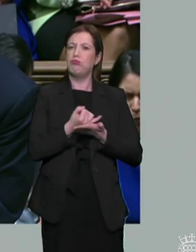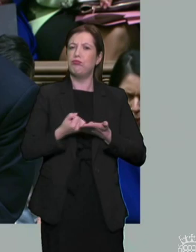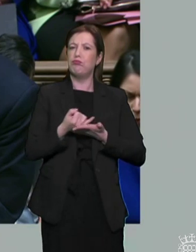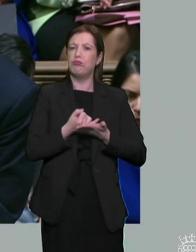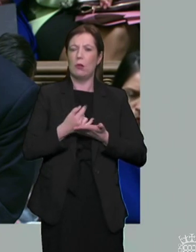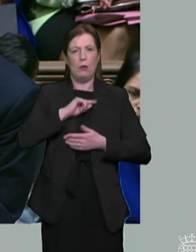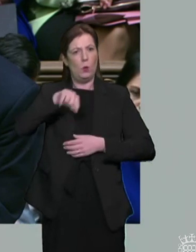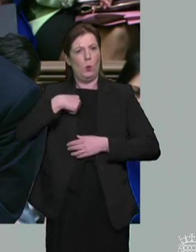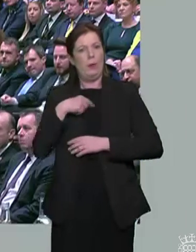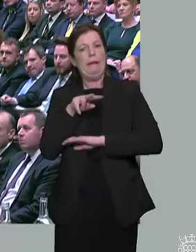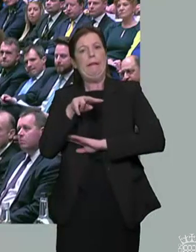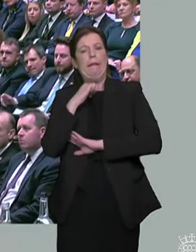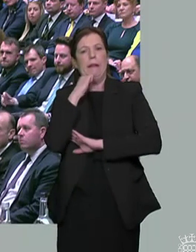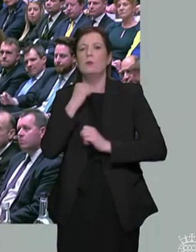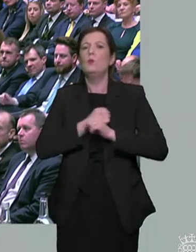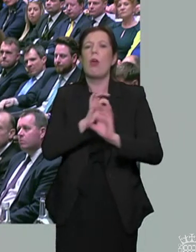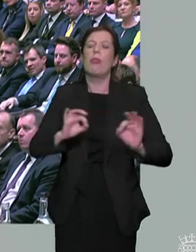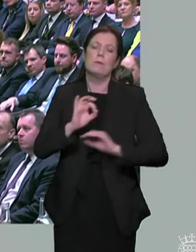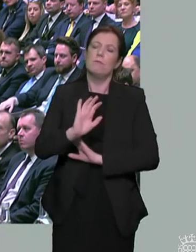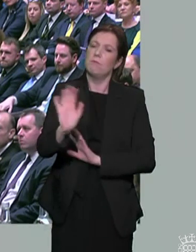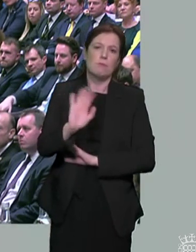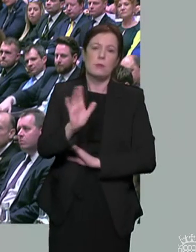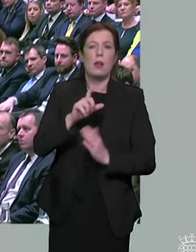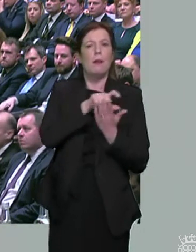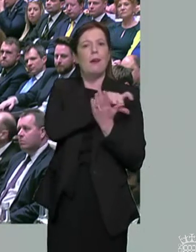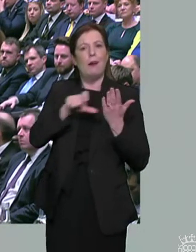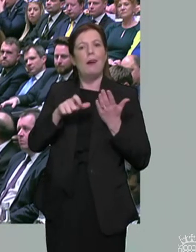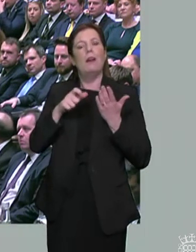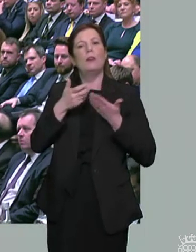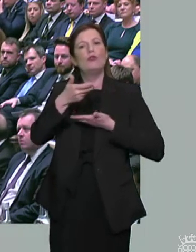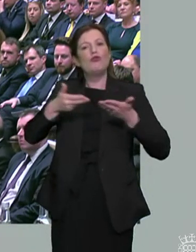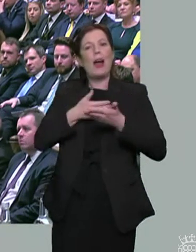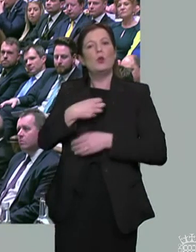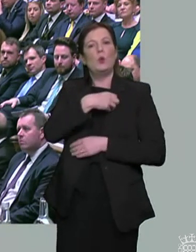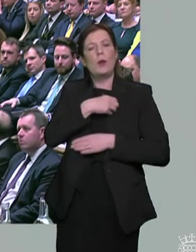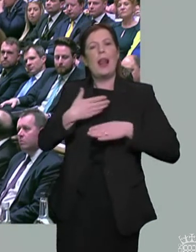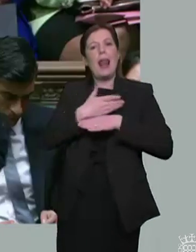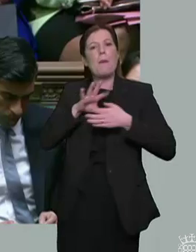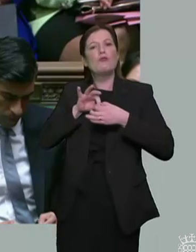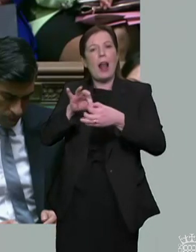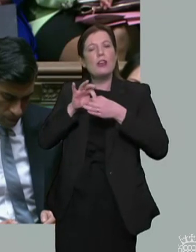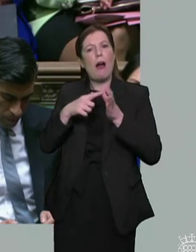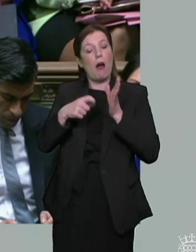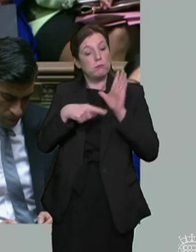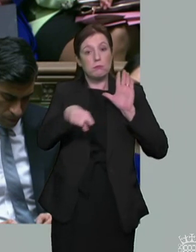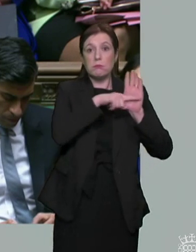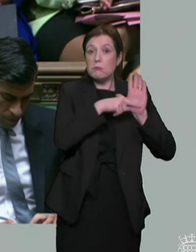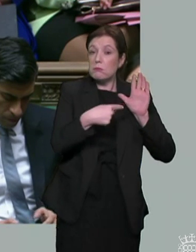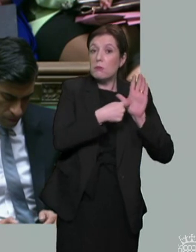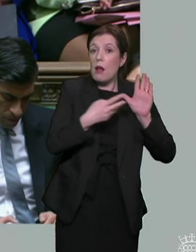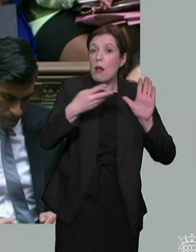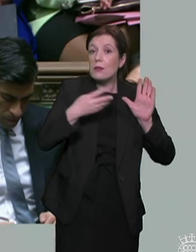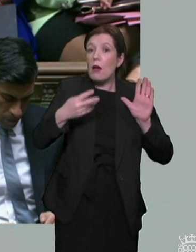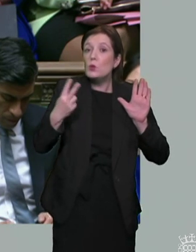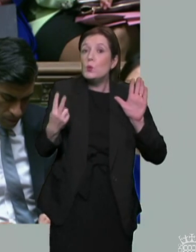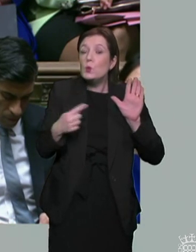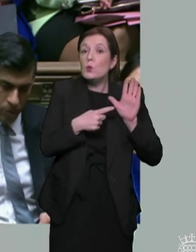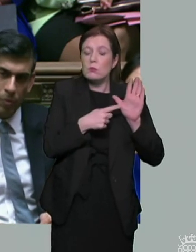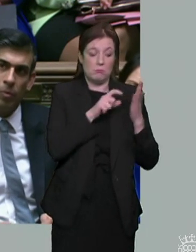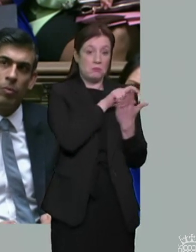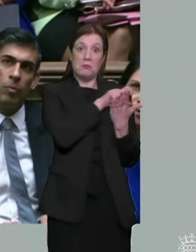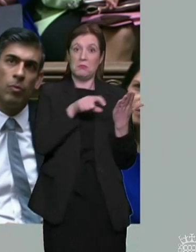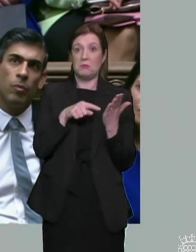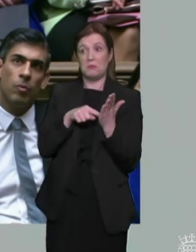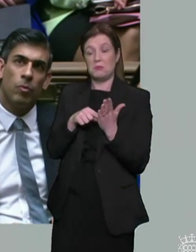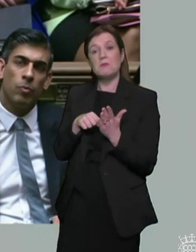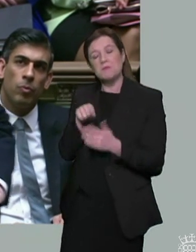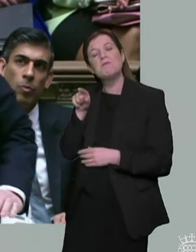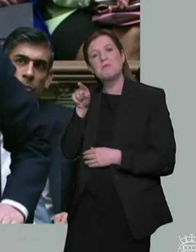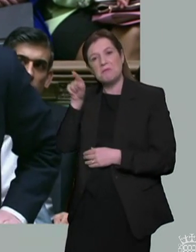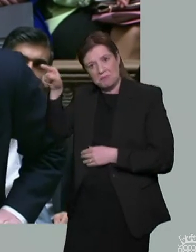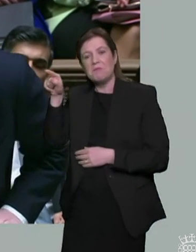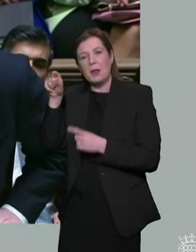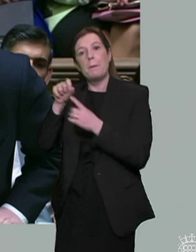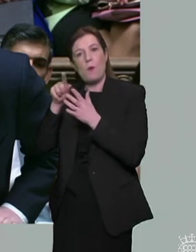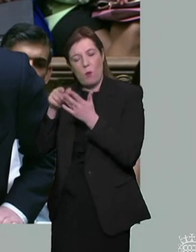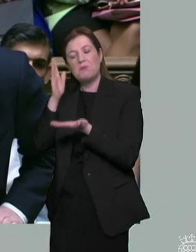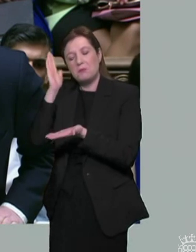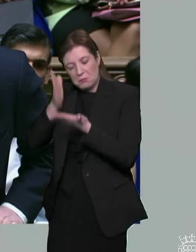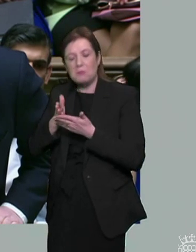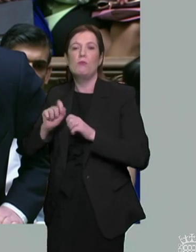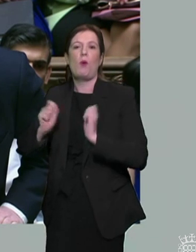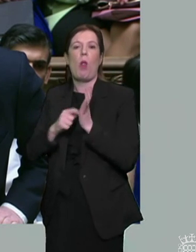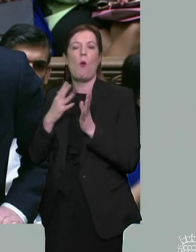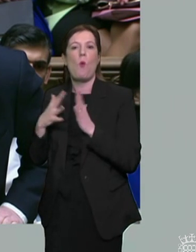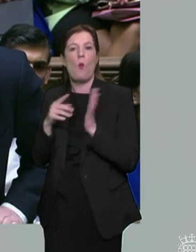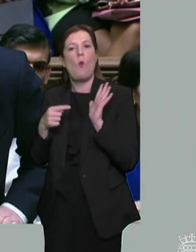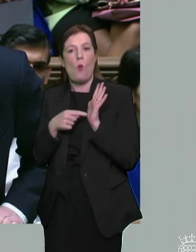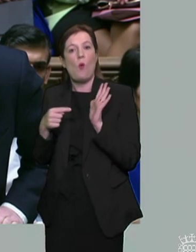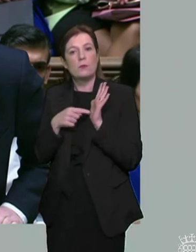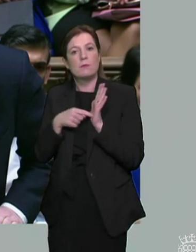It looks to me as though, under section 194 of the Trade Union and Labour Relations Act 1992, the company concerned has broken the law, and we will therefore be